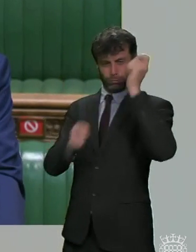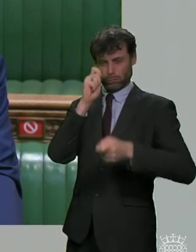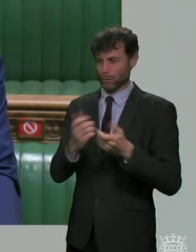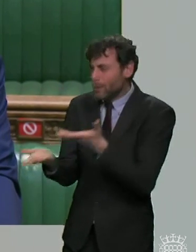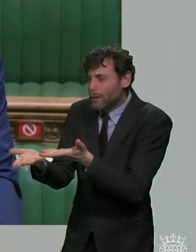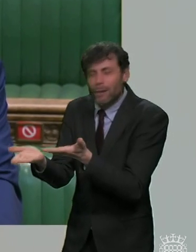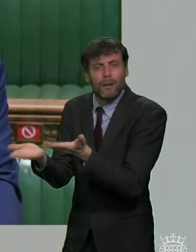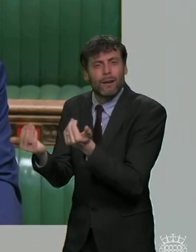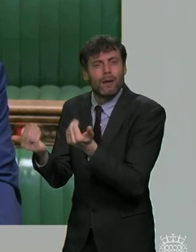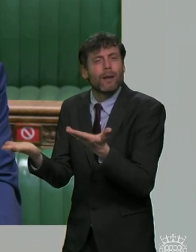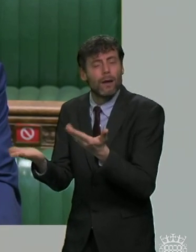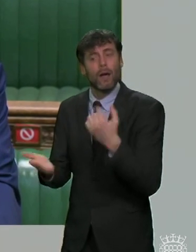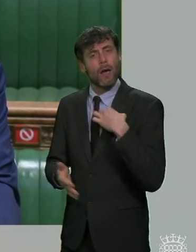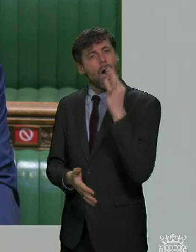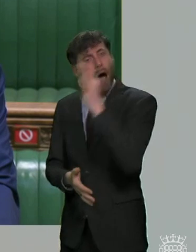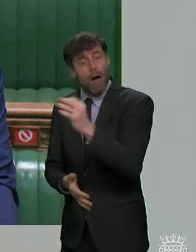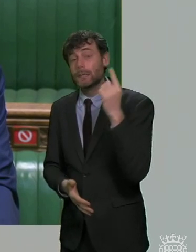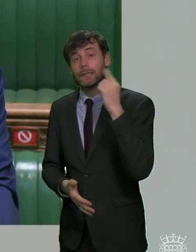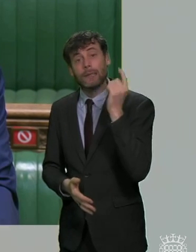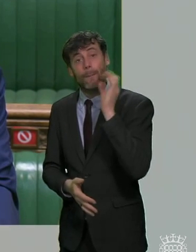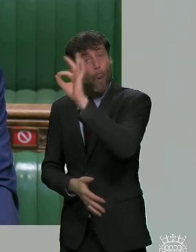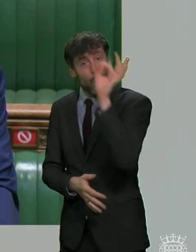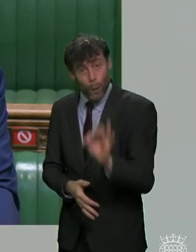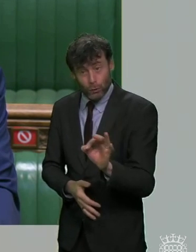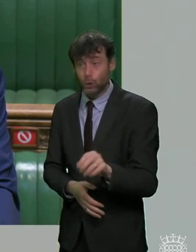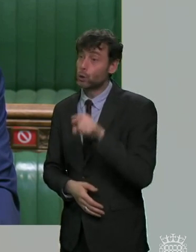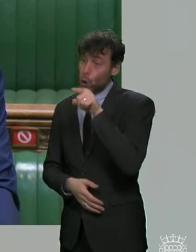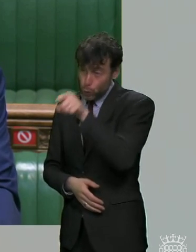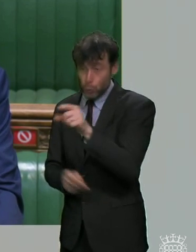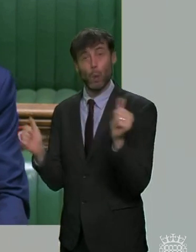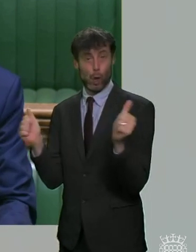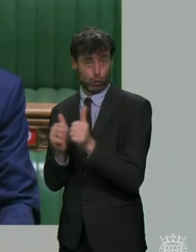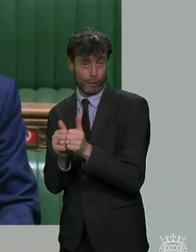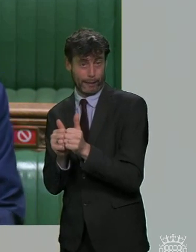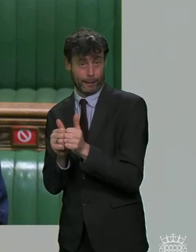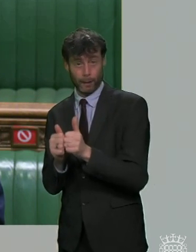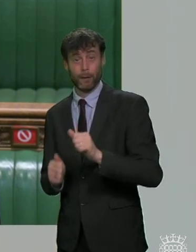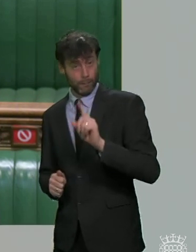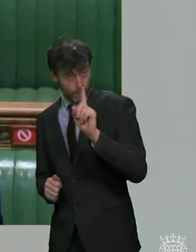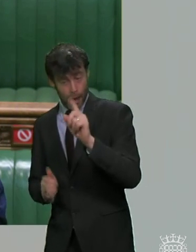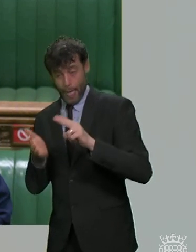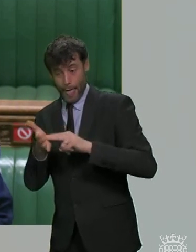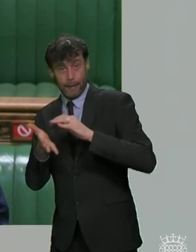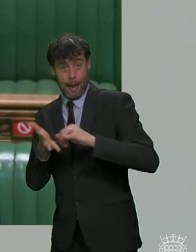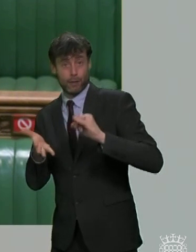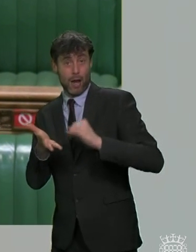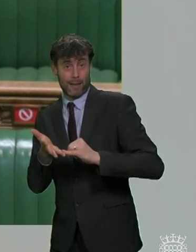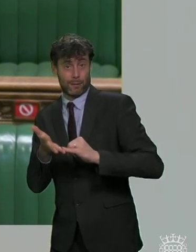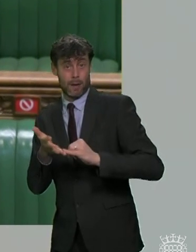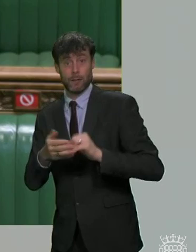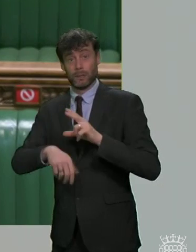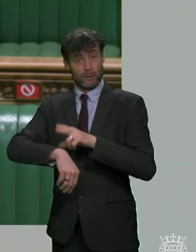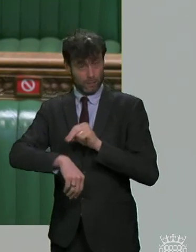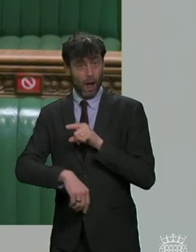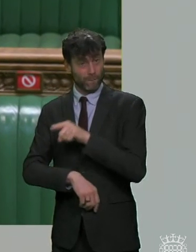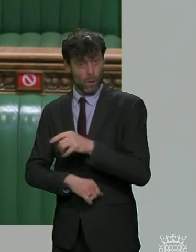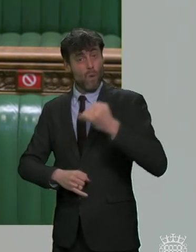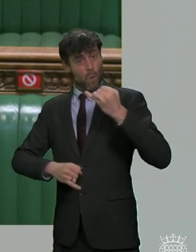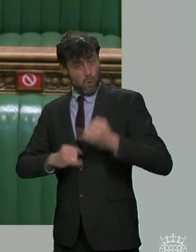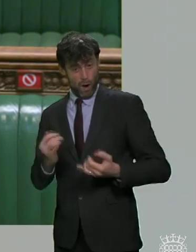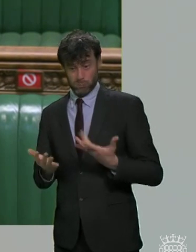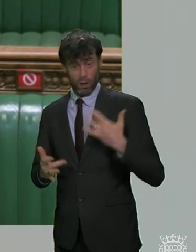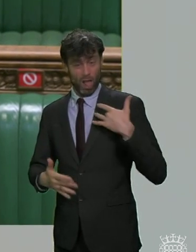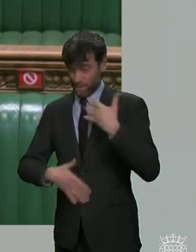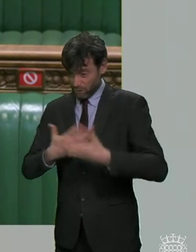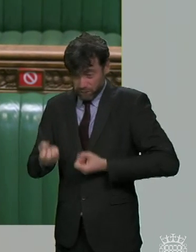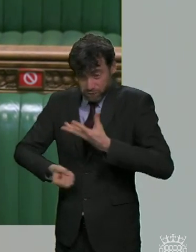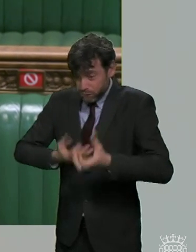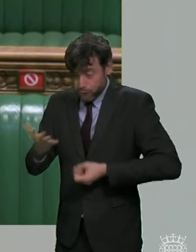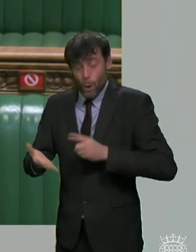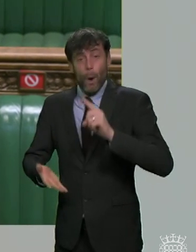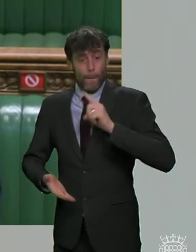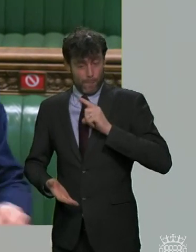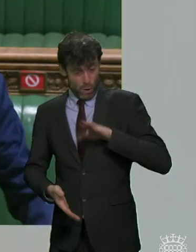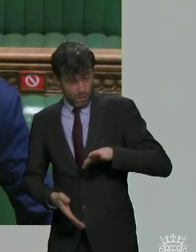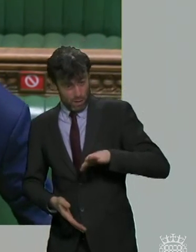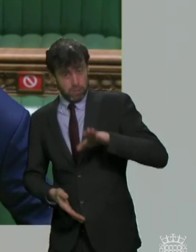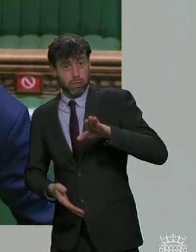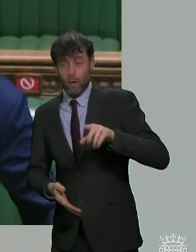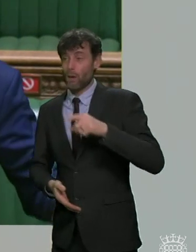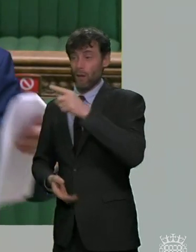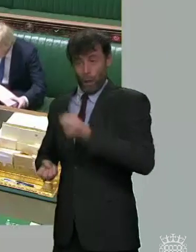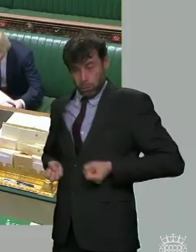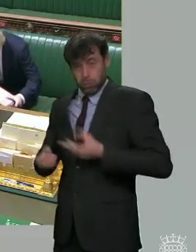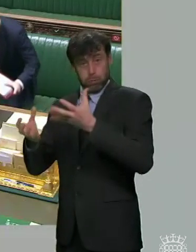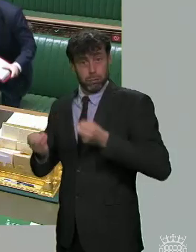Let me try something very simple: does the Prime Minister accept that NHS staff will be hundreds of pounds worse off a year because of last week’s Budget?